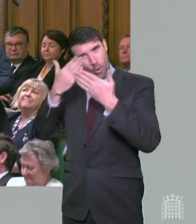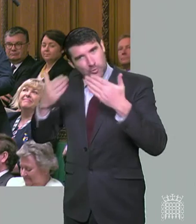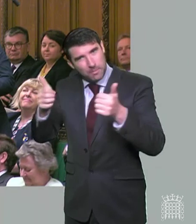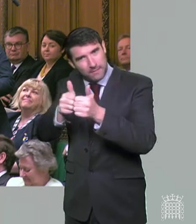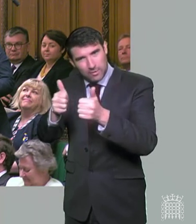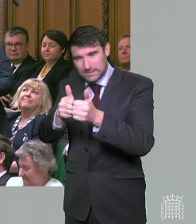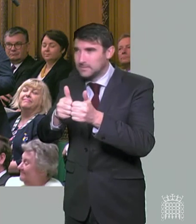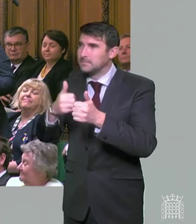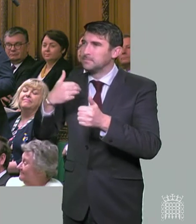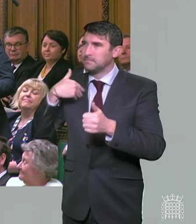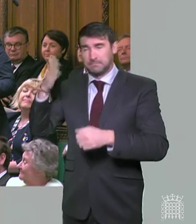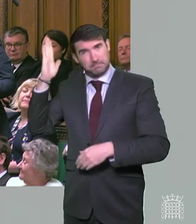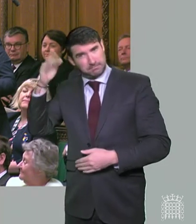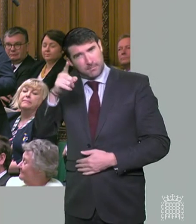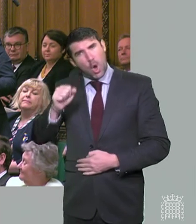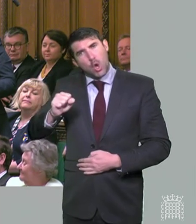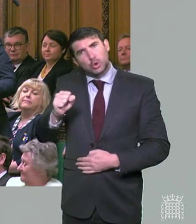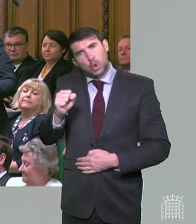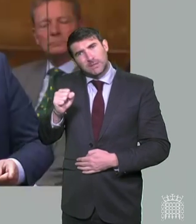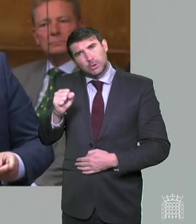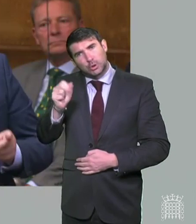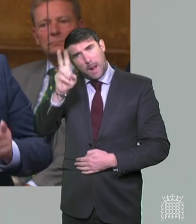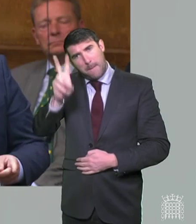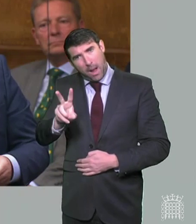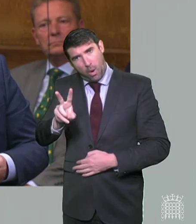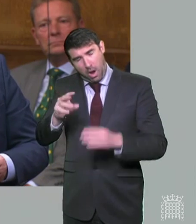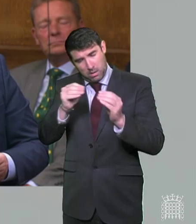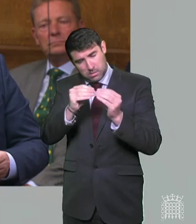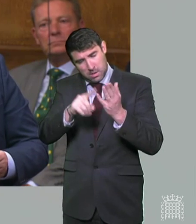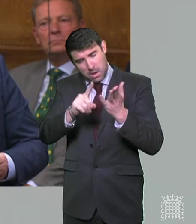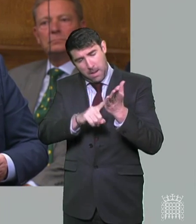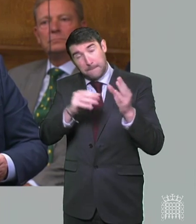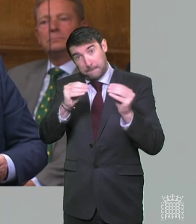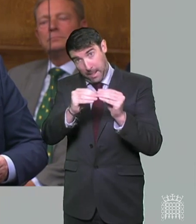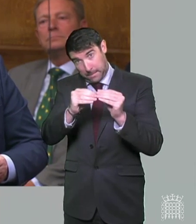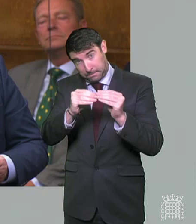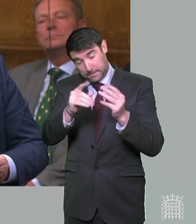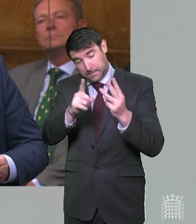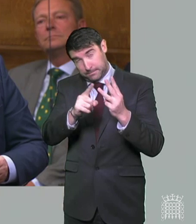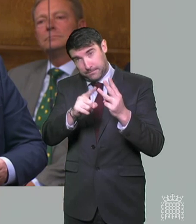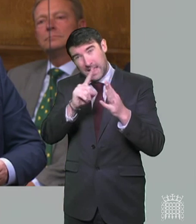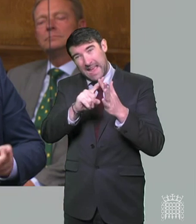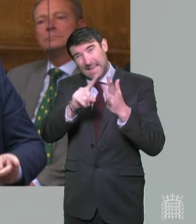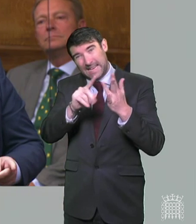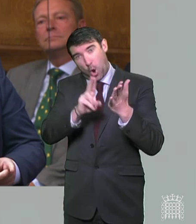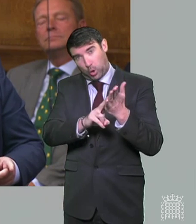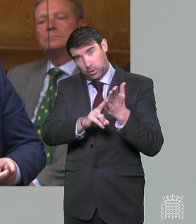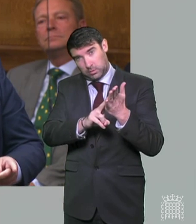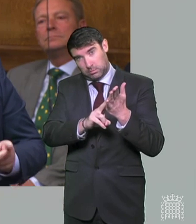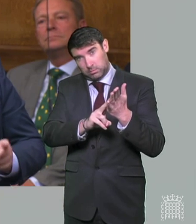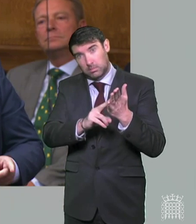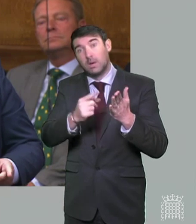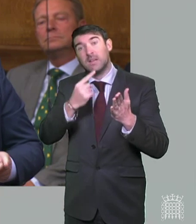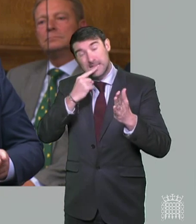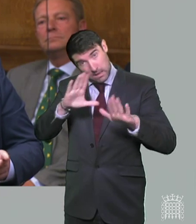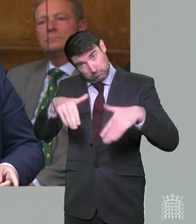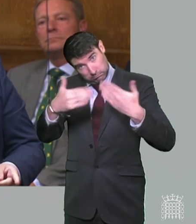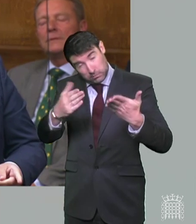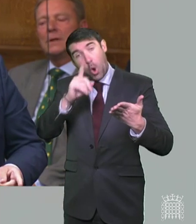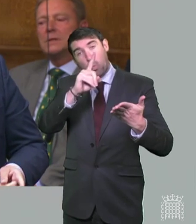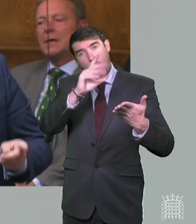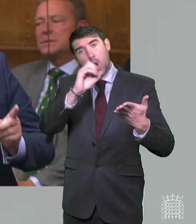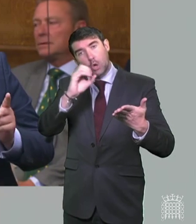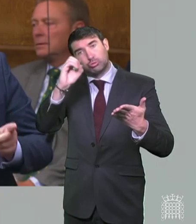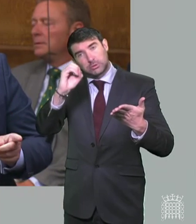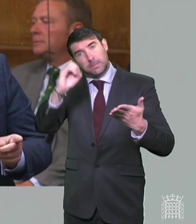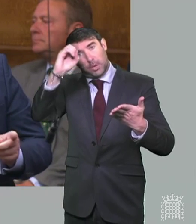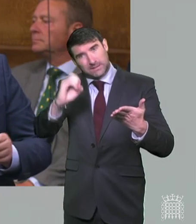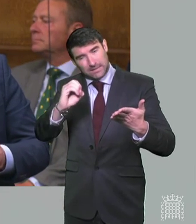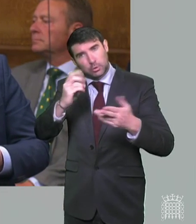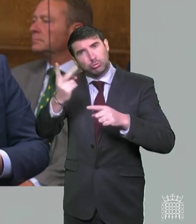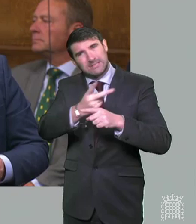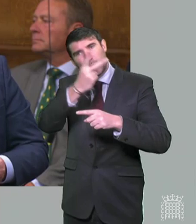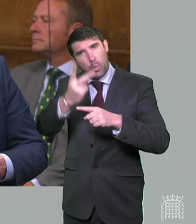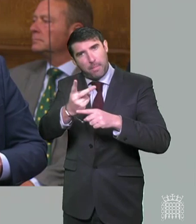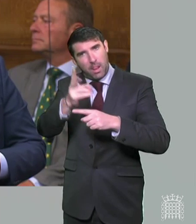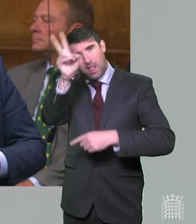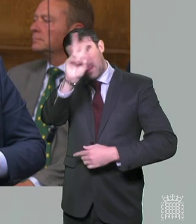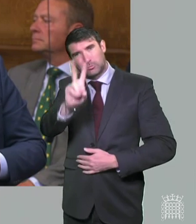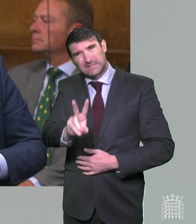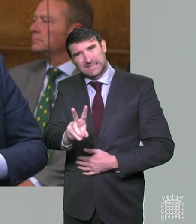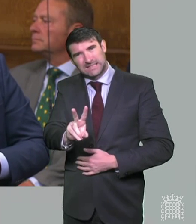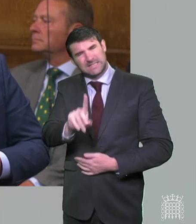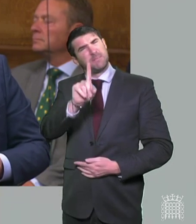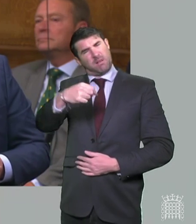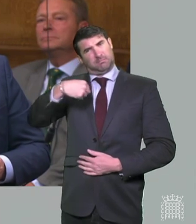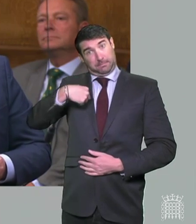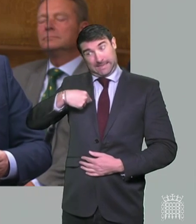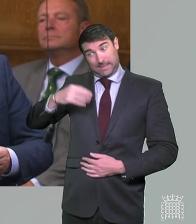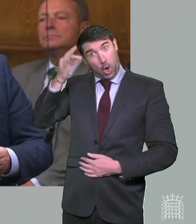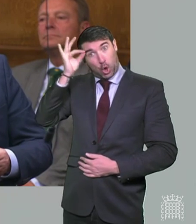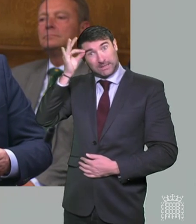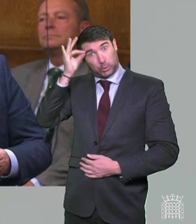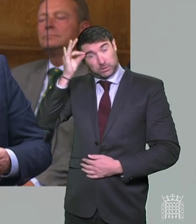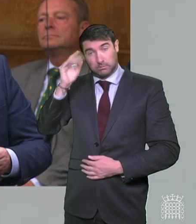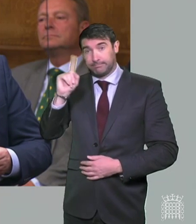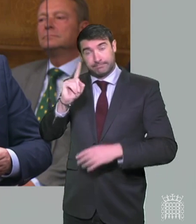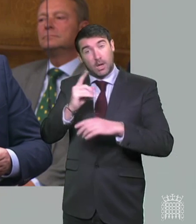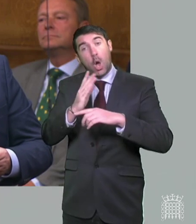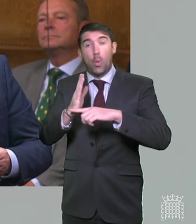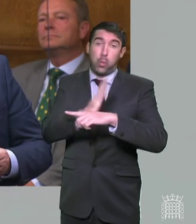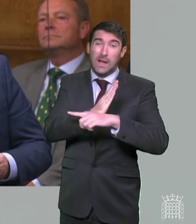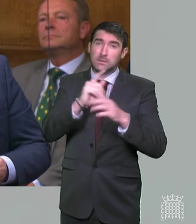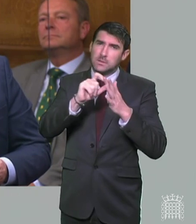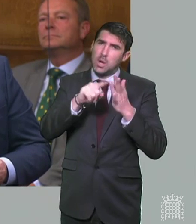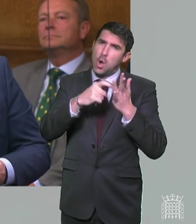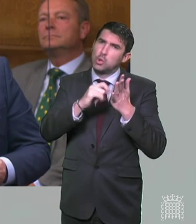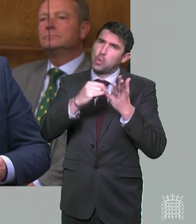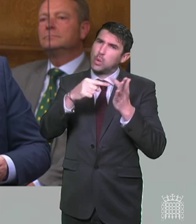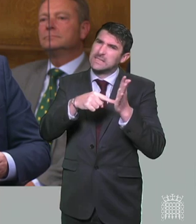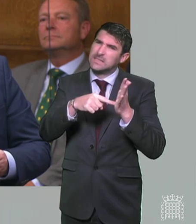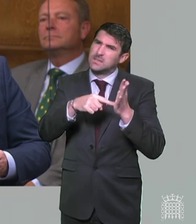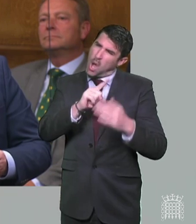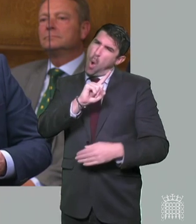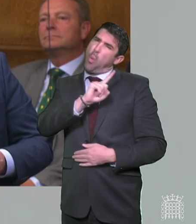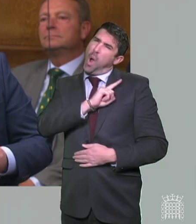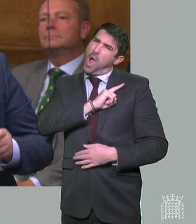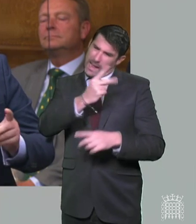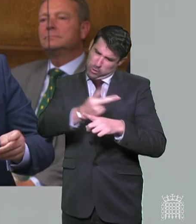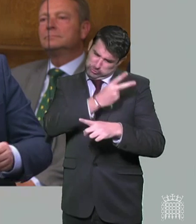Scottish Power, Bulb and E.ON are just three of the many energy suppliers that say they provide 100% renewable electricity, yet constituents of mine in West Dorset are baffled that the energy regulator allows those prices to rise on a par with oil and gas.